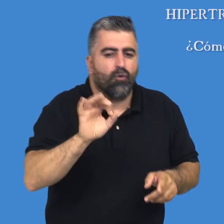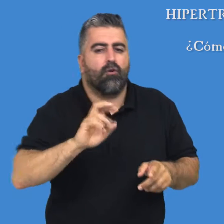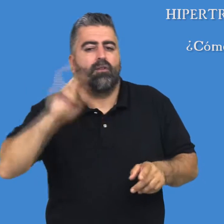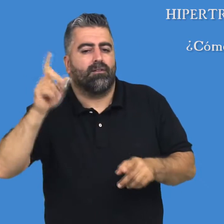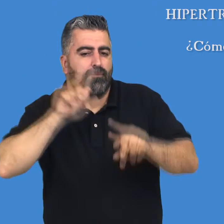otro